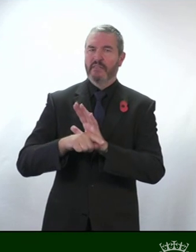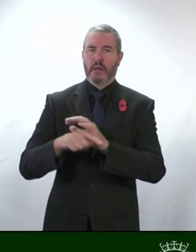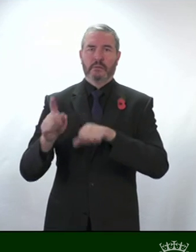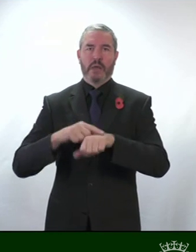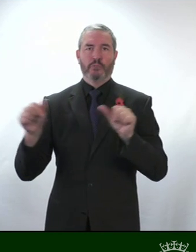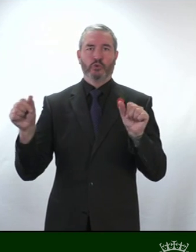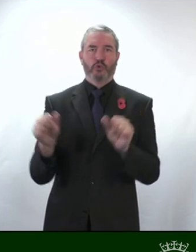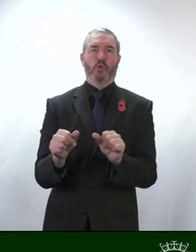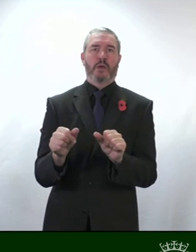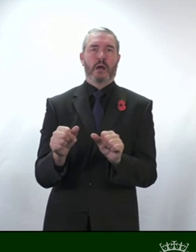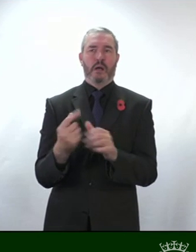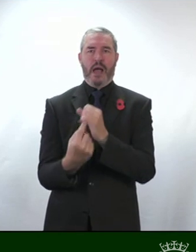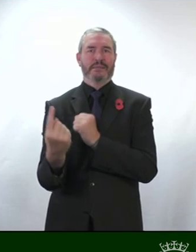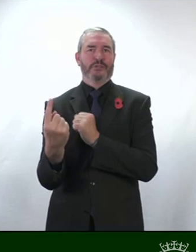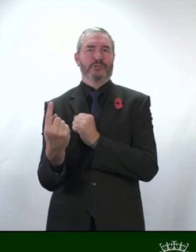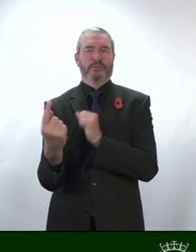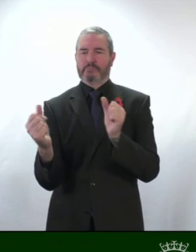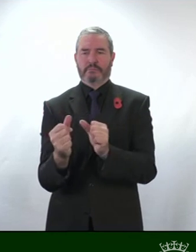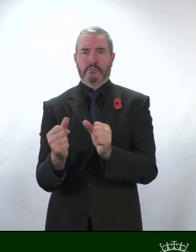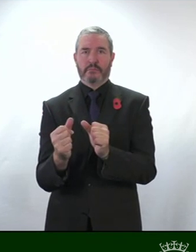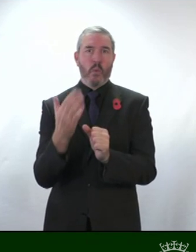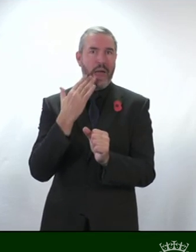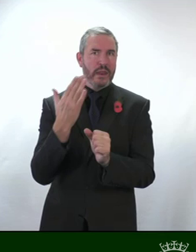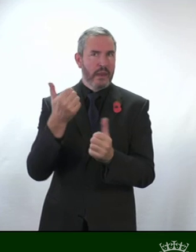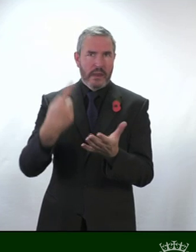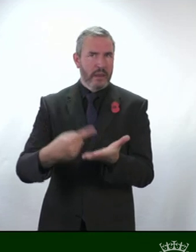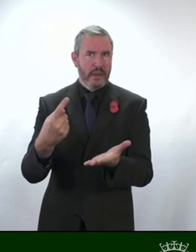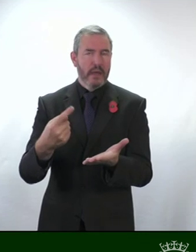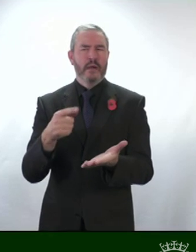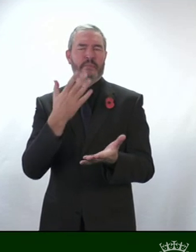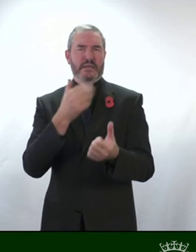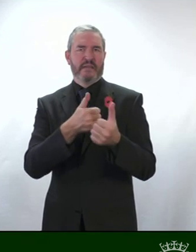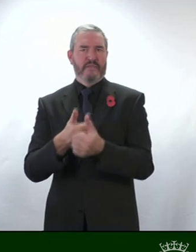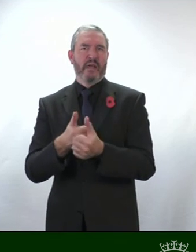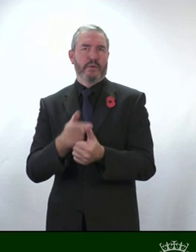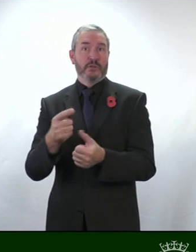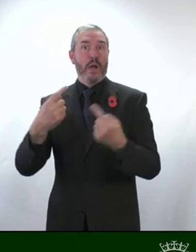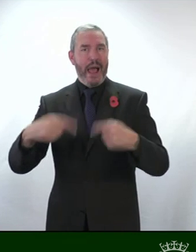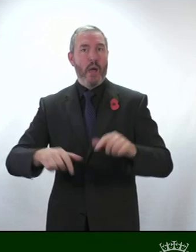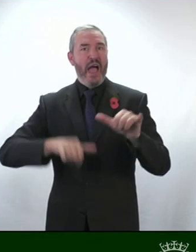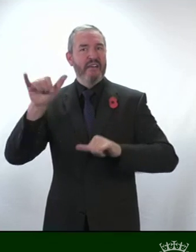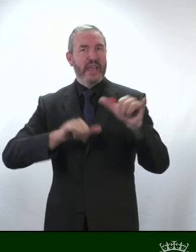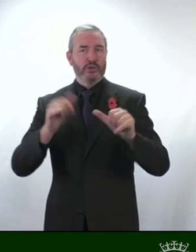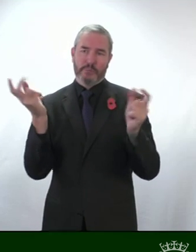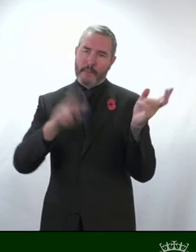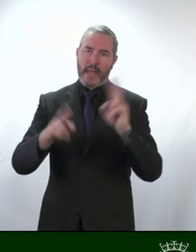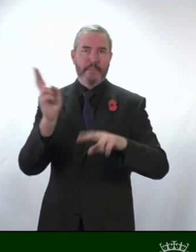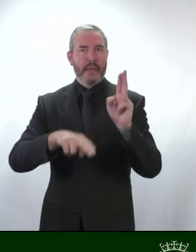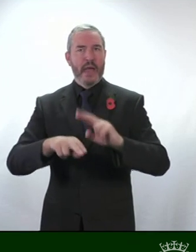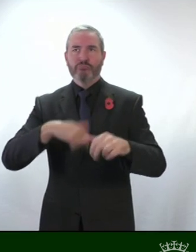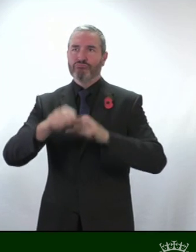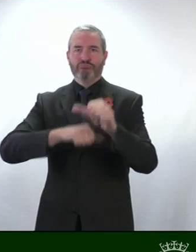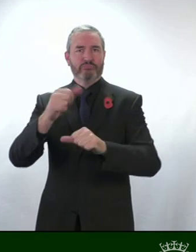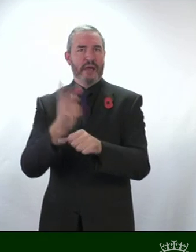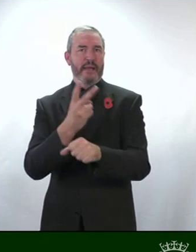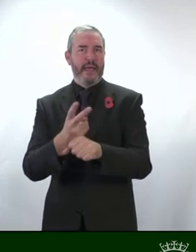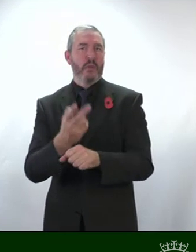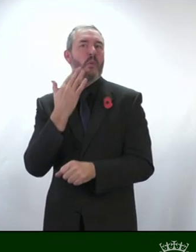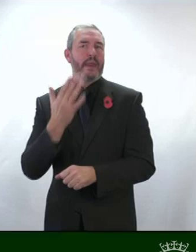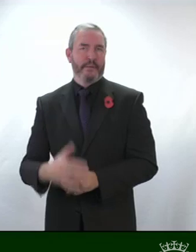When is a decision likely to be made, and will he look favourably on this proposal, which will allow the aviation industry in this country to get back to its rightful place?